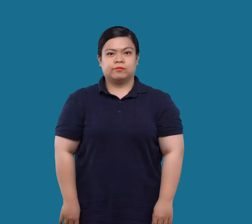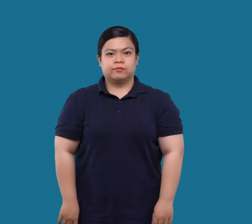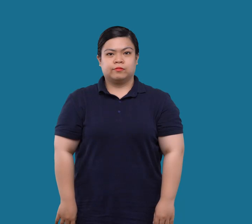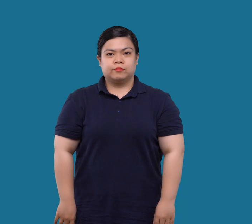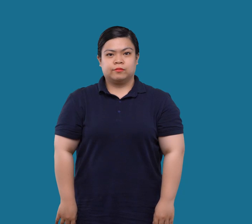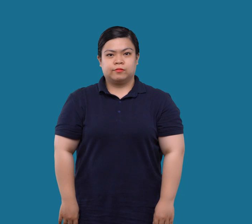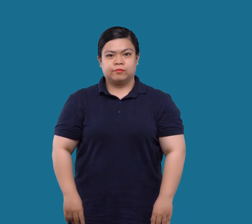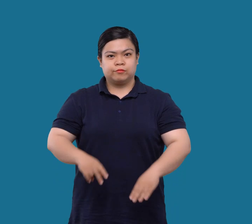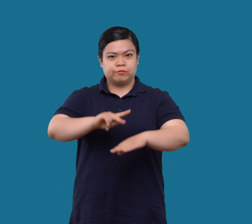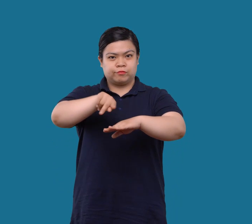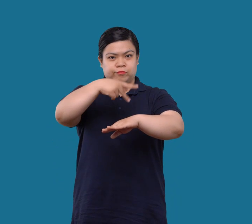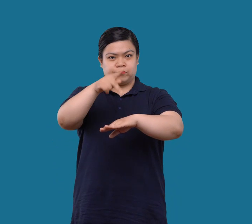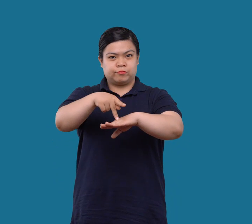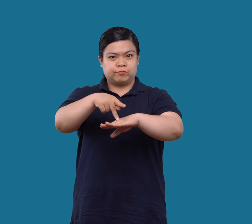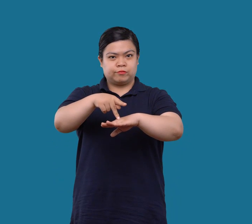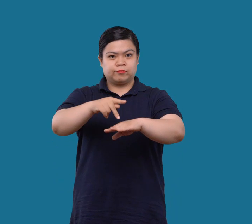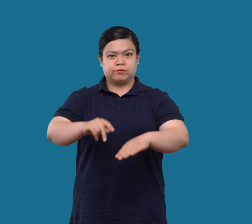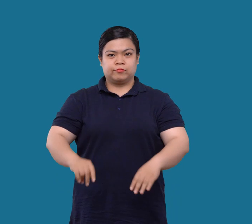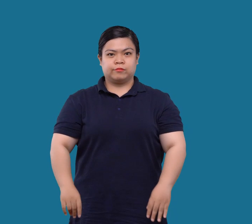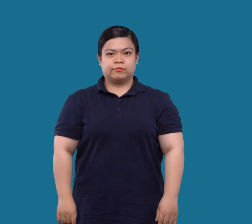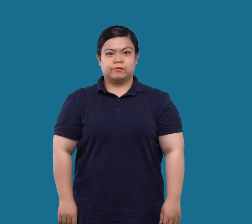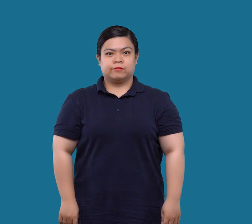Phi-líp-pin (nước Phi-líp-pin)